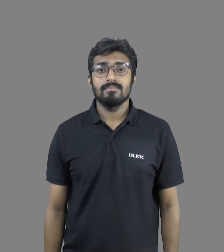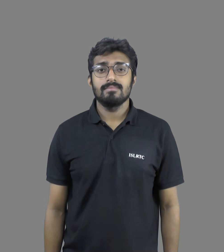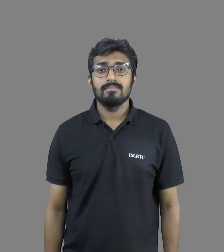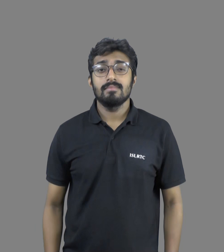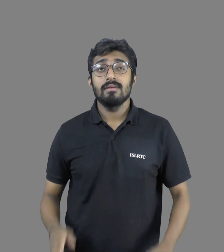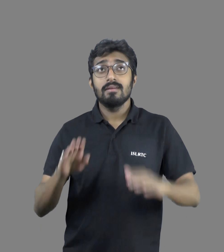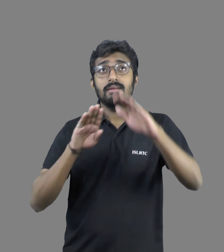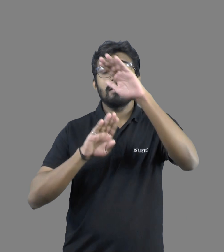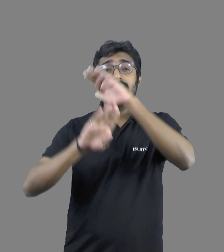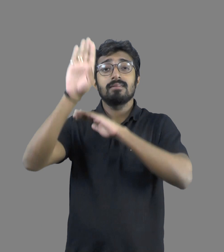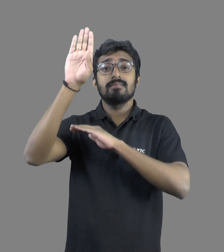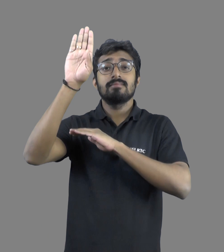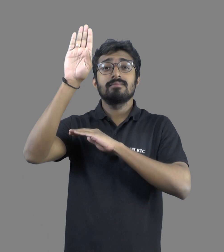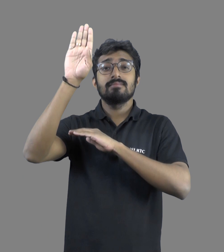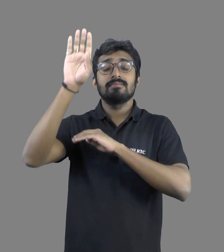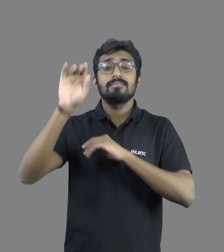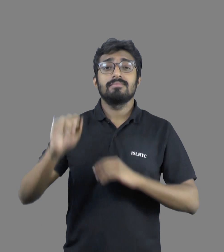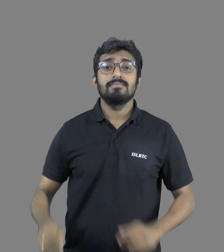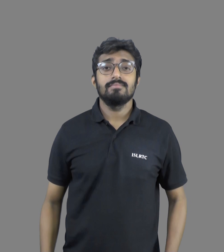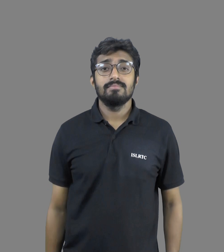Heaven